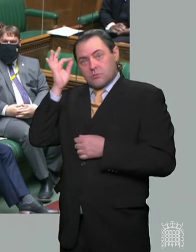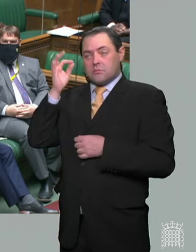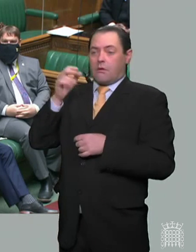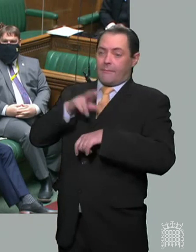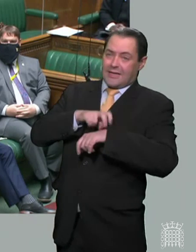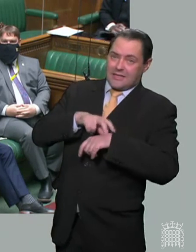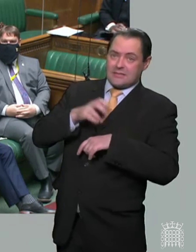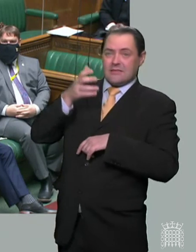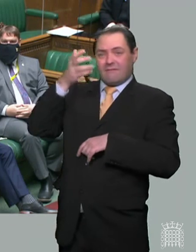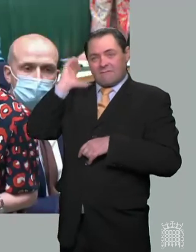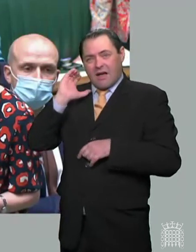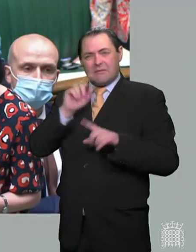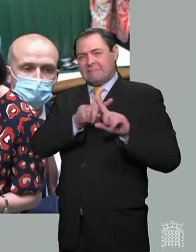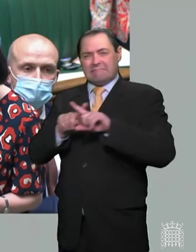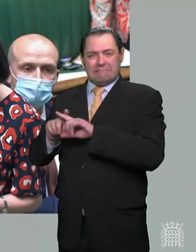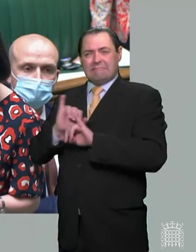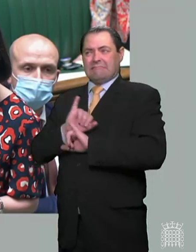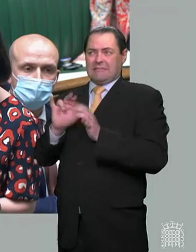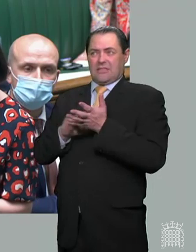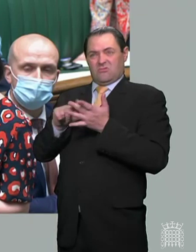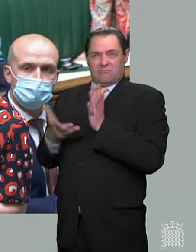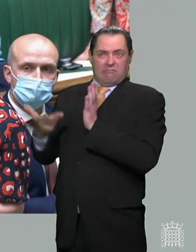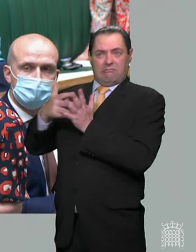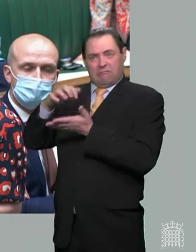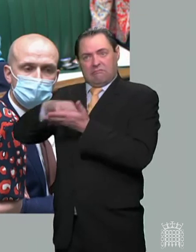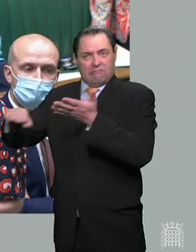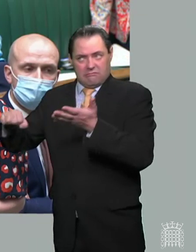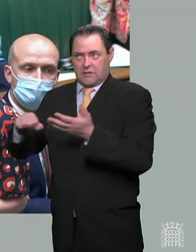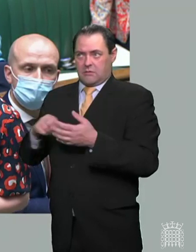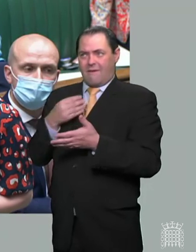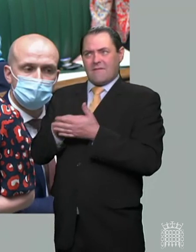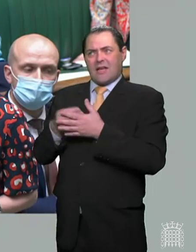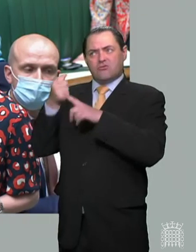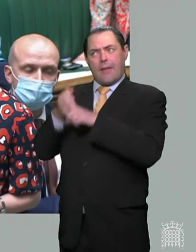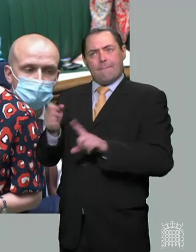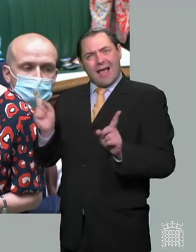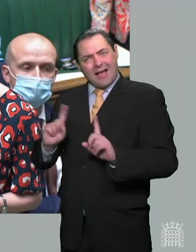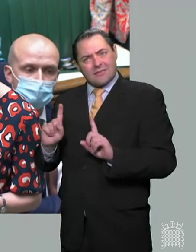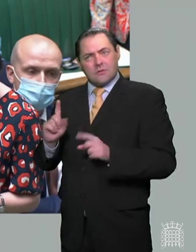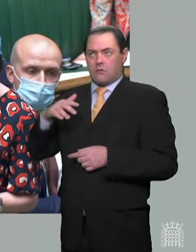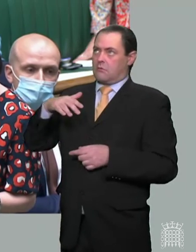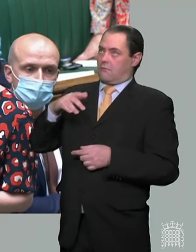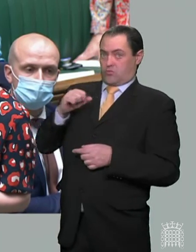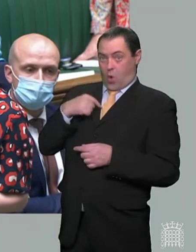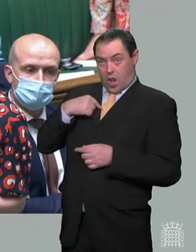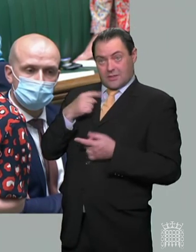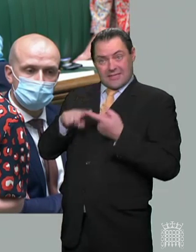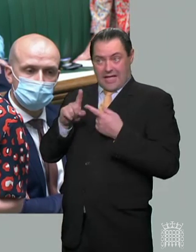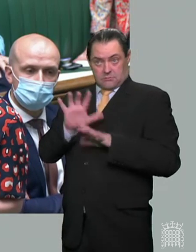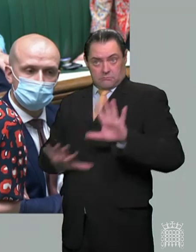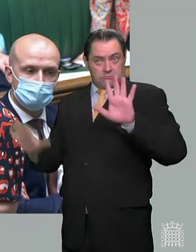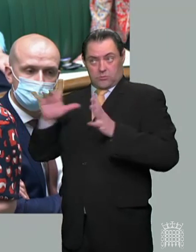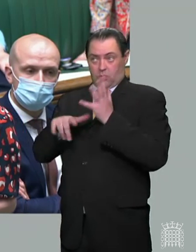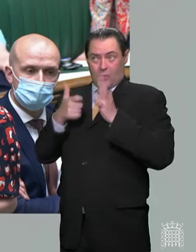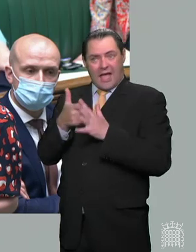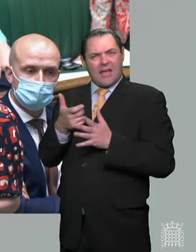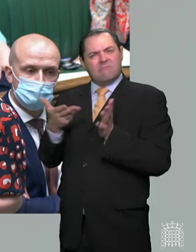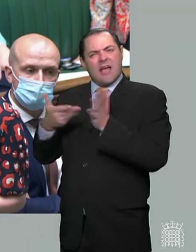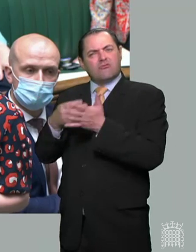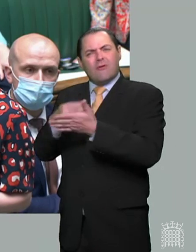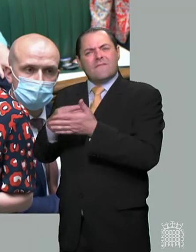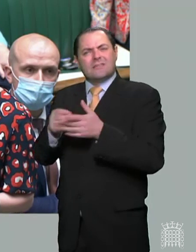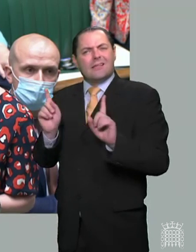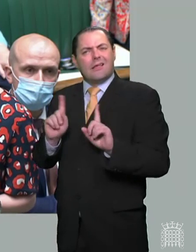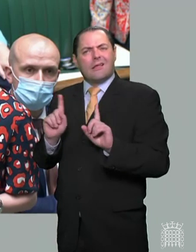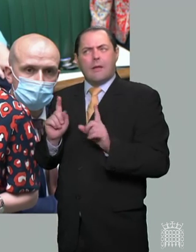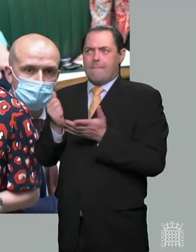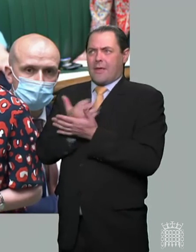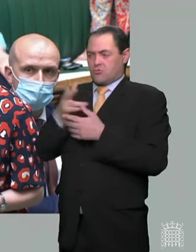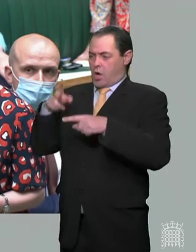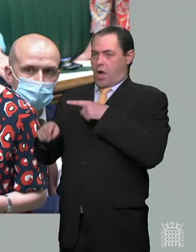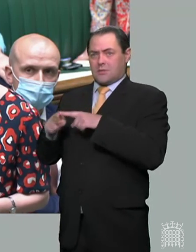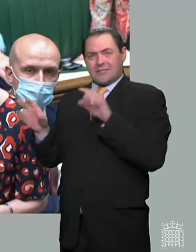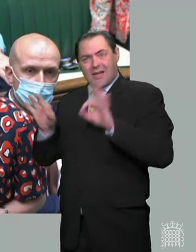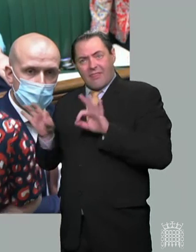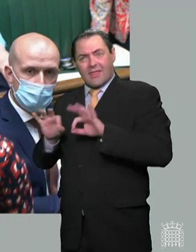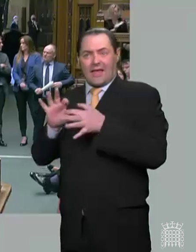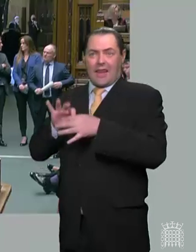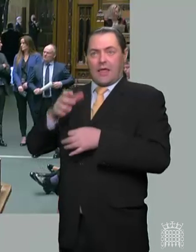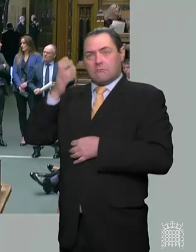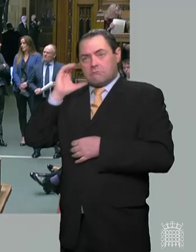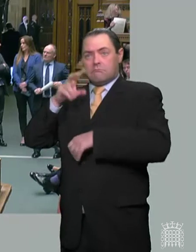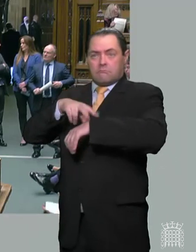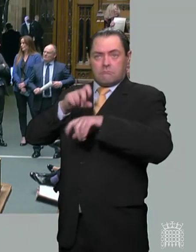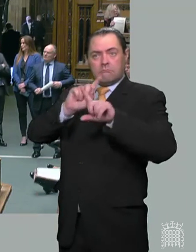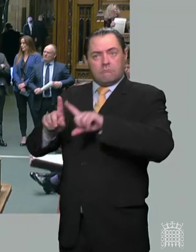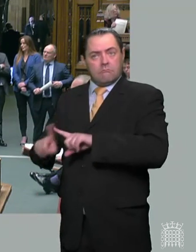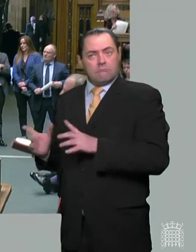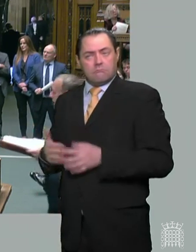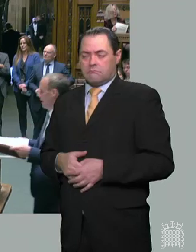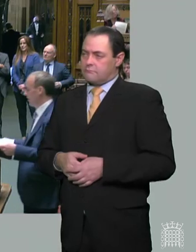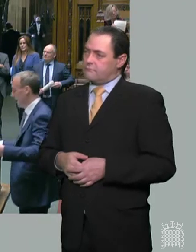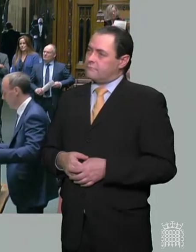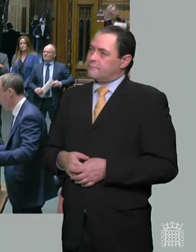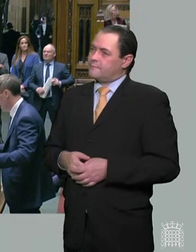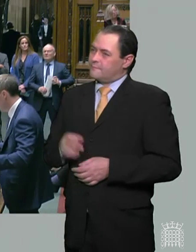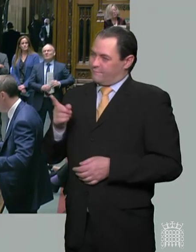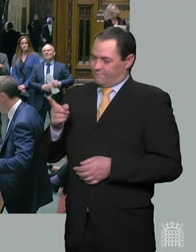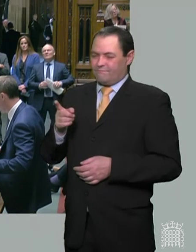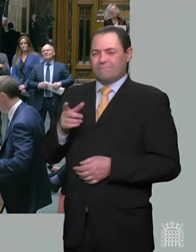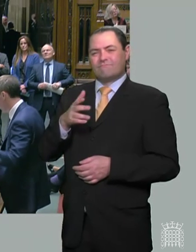Can the Deputy Prime Minister tell the House what the financial impact of this will be both north and south of the border and if additional funding will be provided to ensure that there are no cuts to our vital public services?